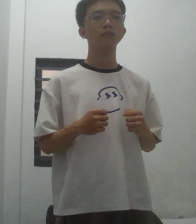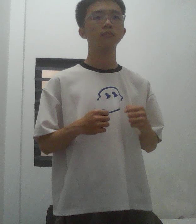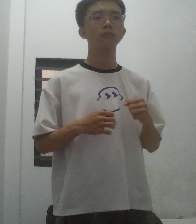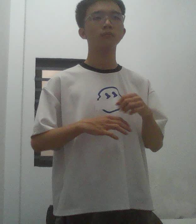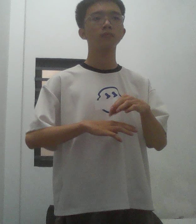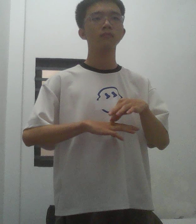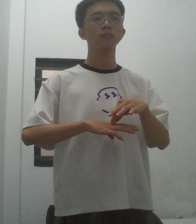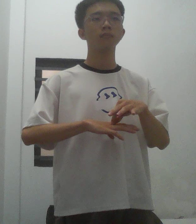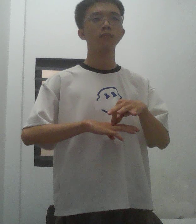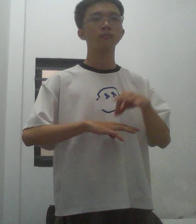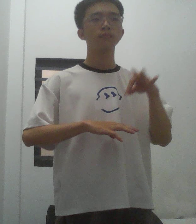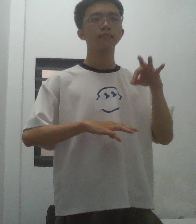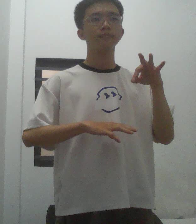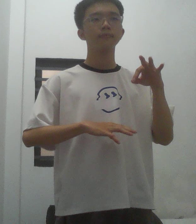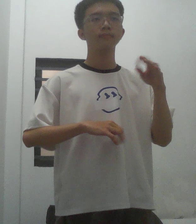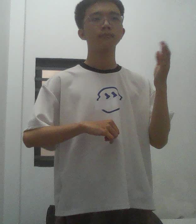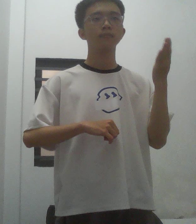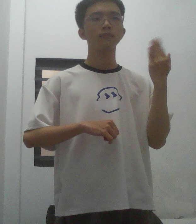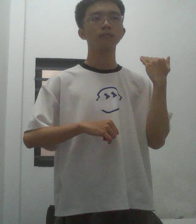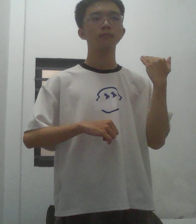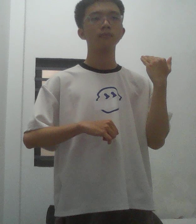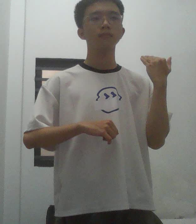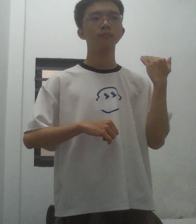tuan truoc